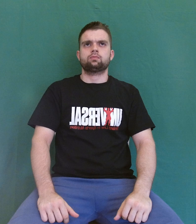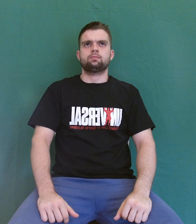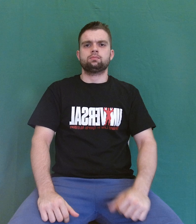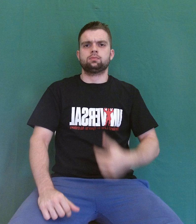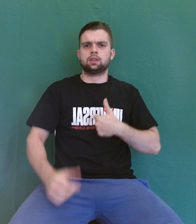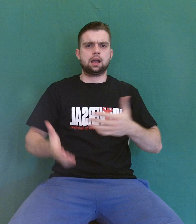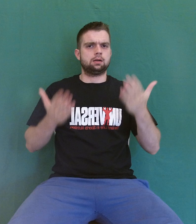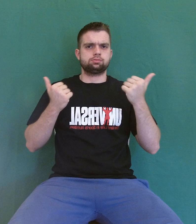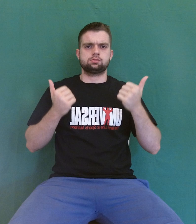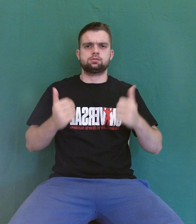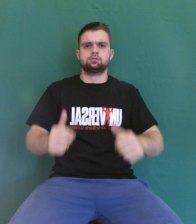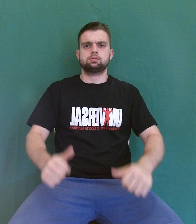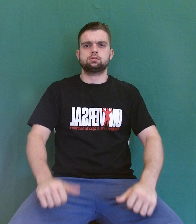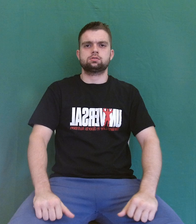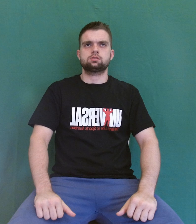ΕΓΩ ΔΕΝ ΕΧΩ